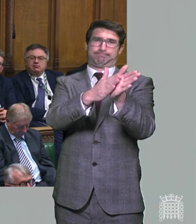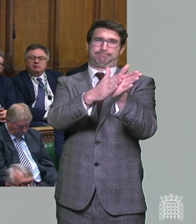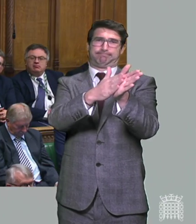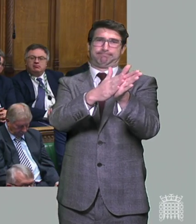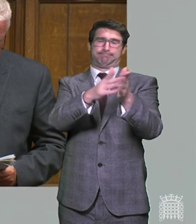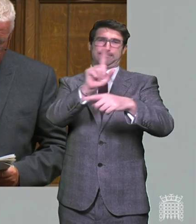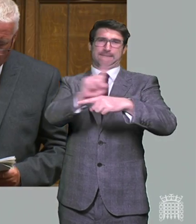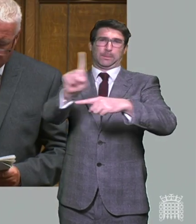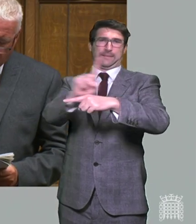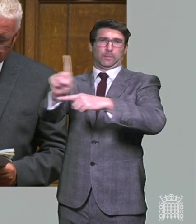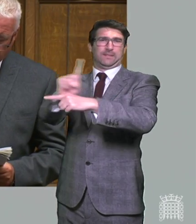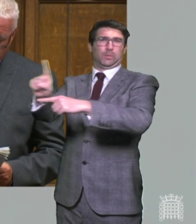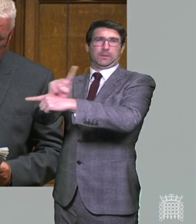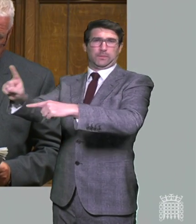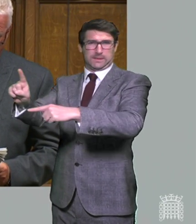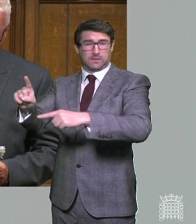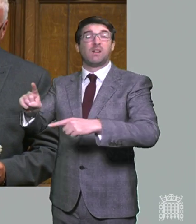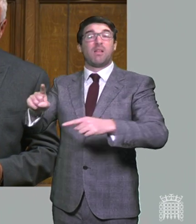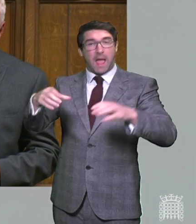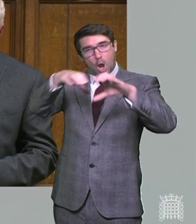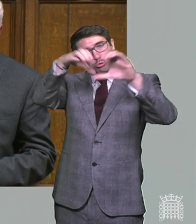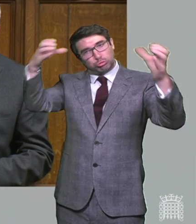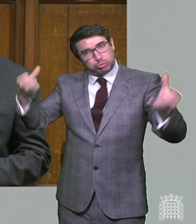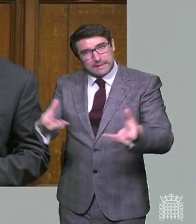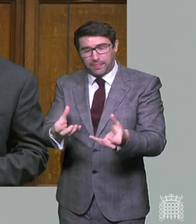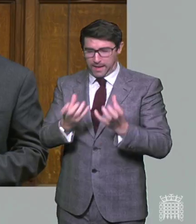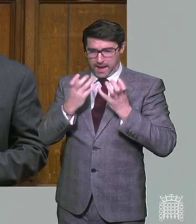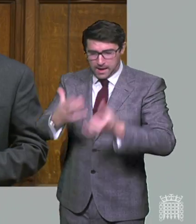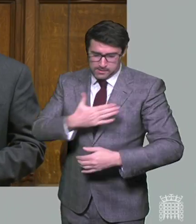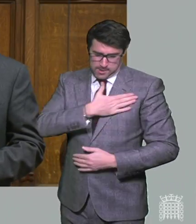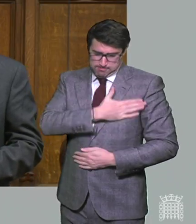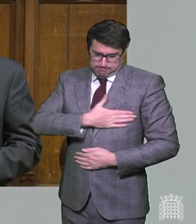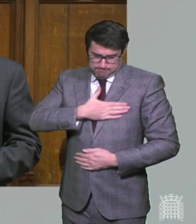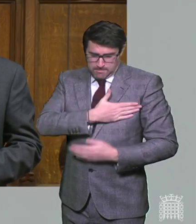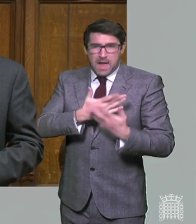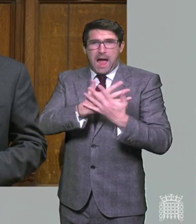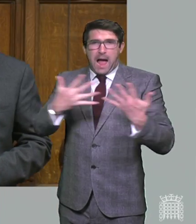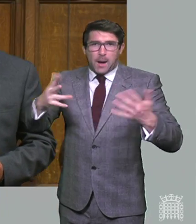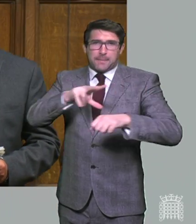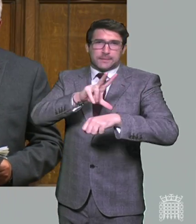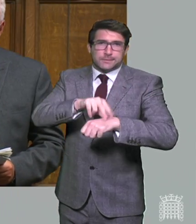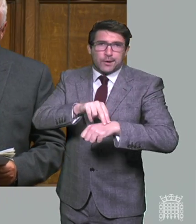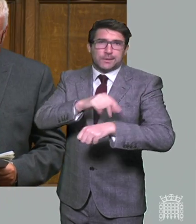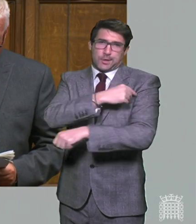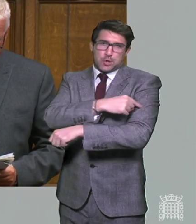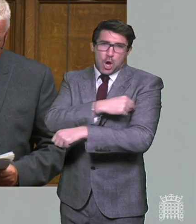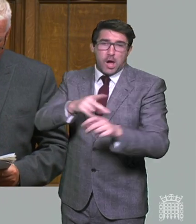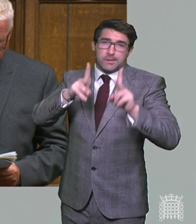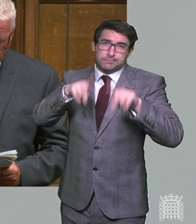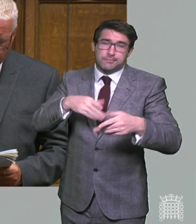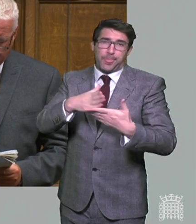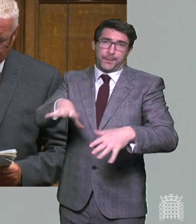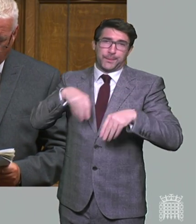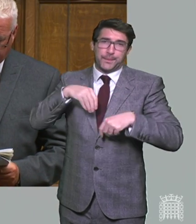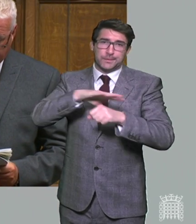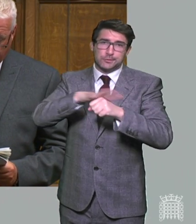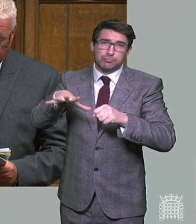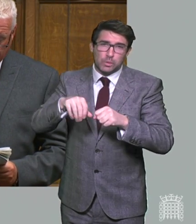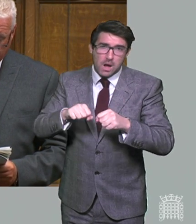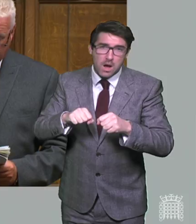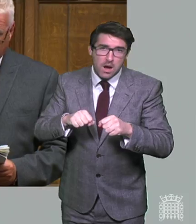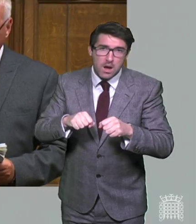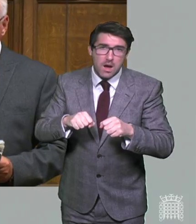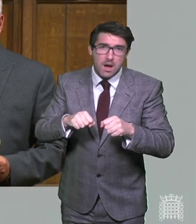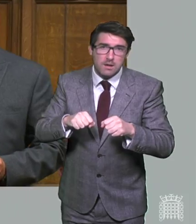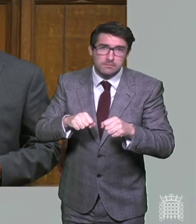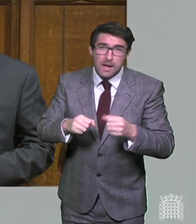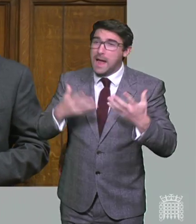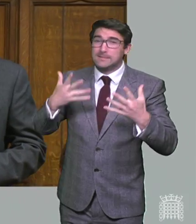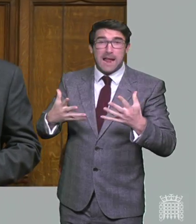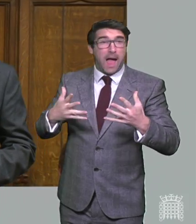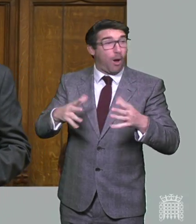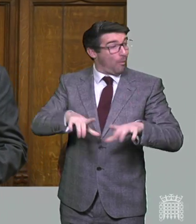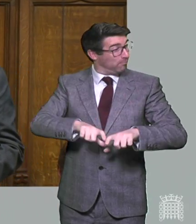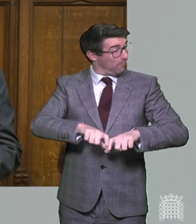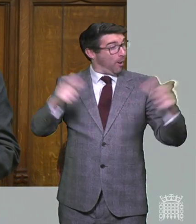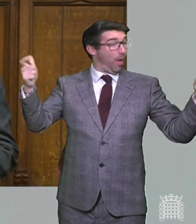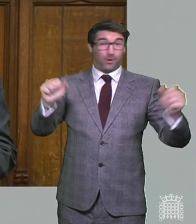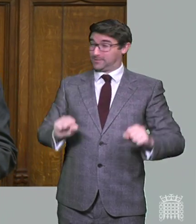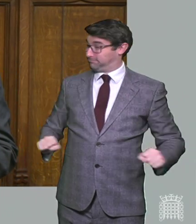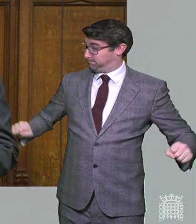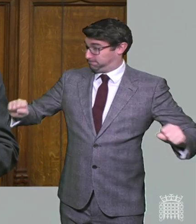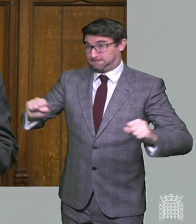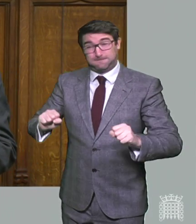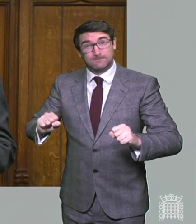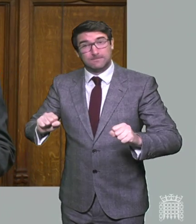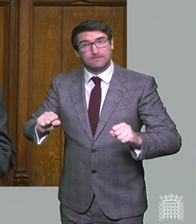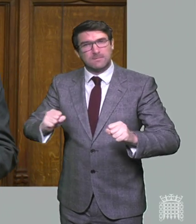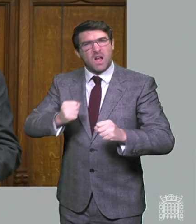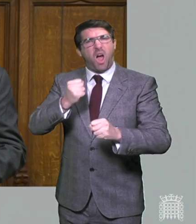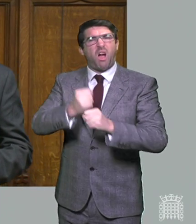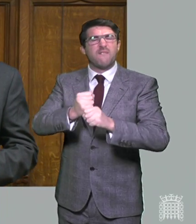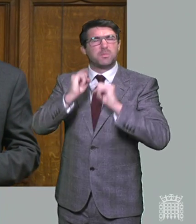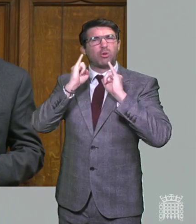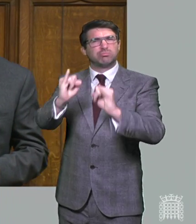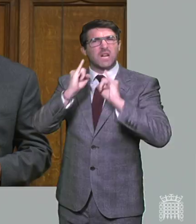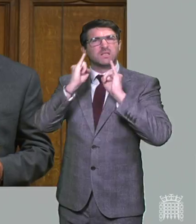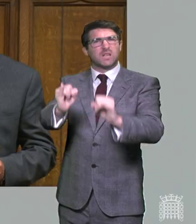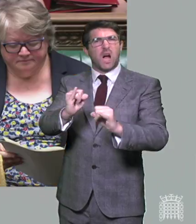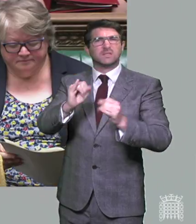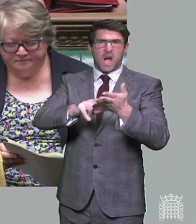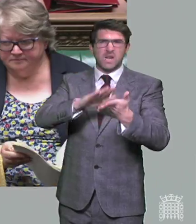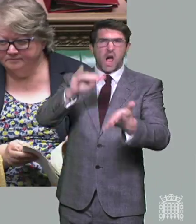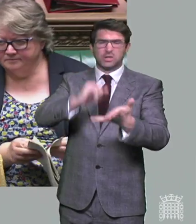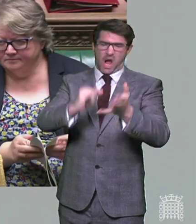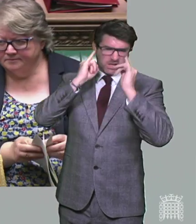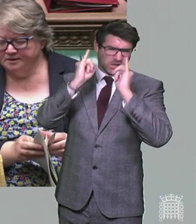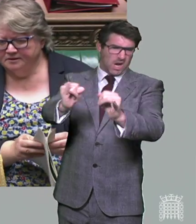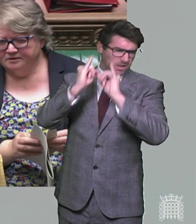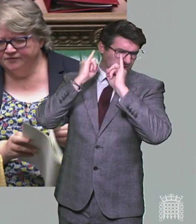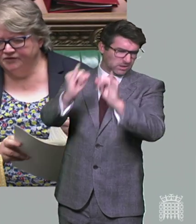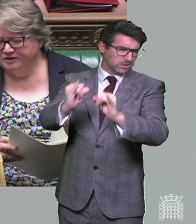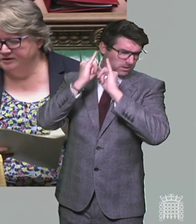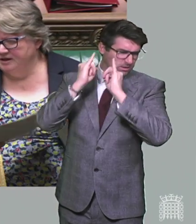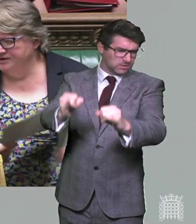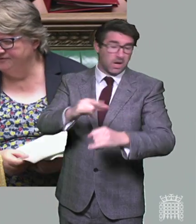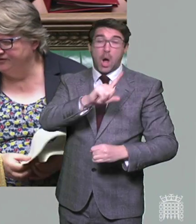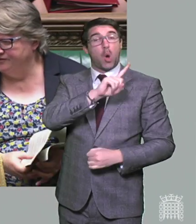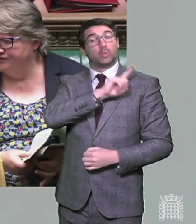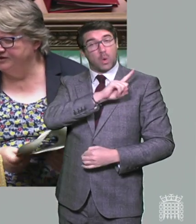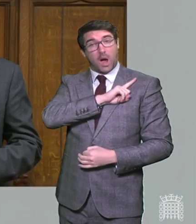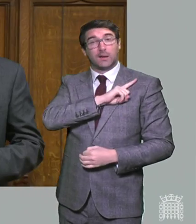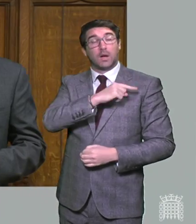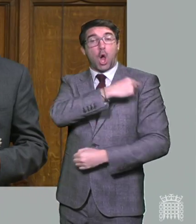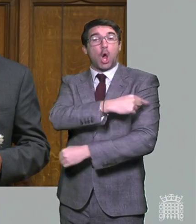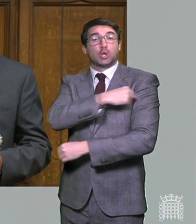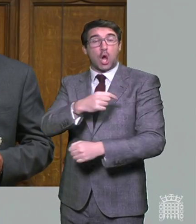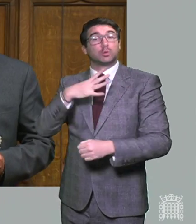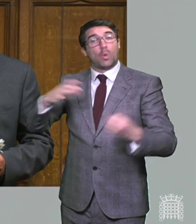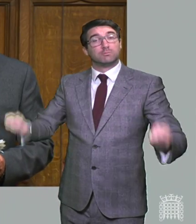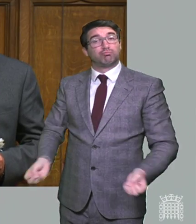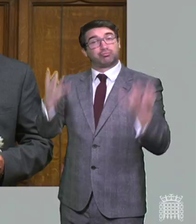How quickly our nurses have gone from the country’s heroes to this Government’s villains—offered a derisory 72p a week pay rise and then painted as militants for daring to have the audacity to ballot for industrial action for the first time in a century.